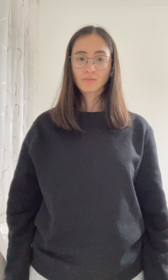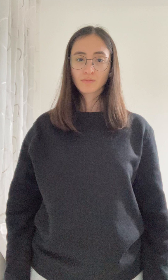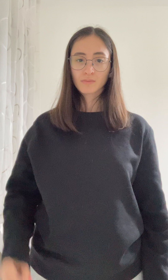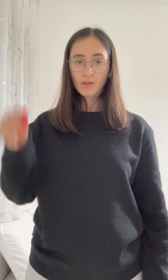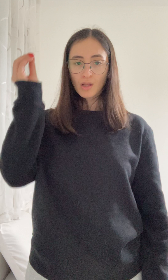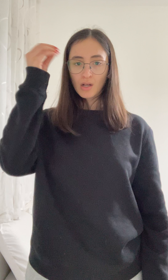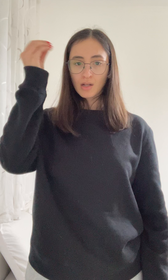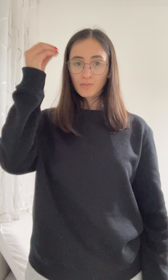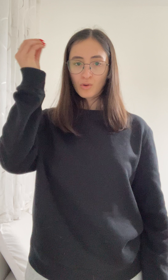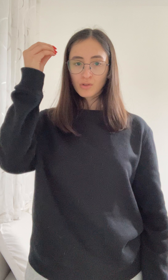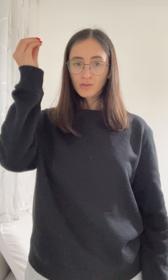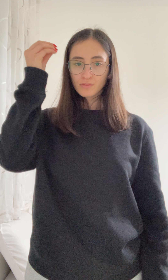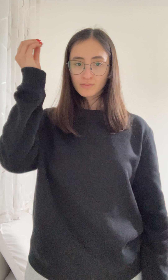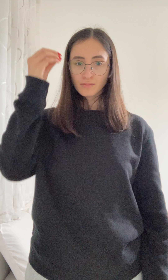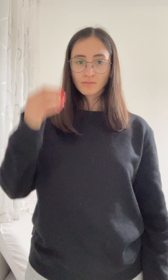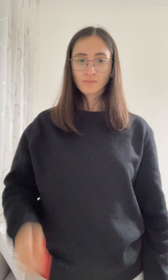ללמוד